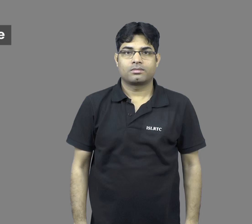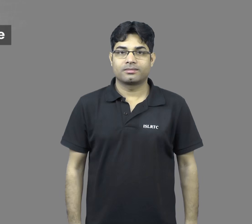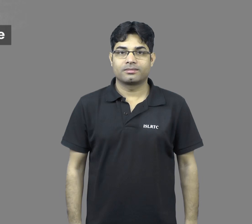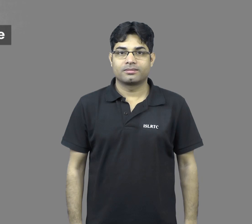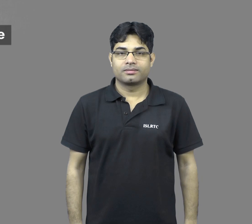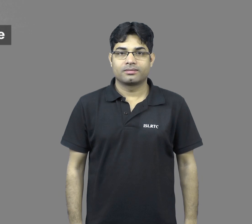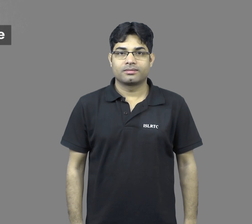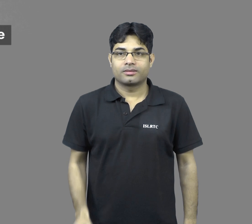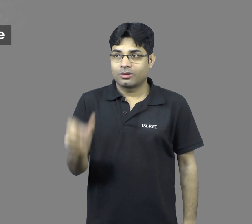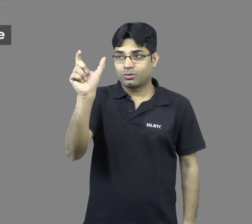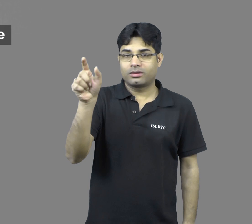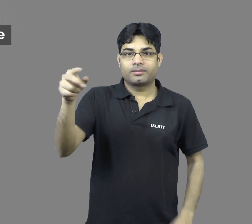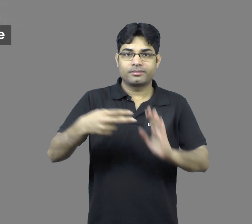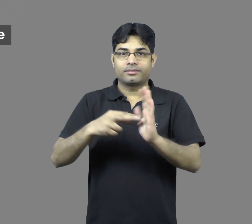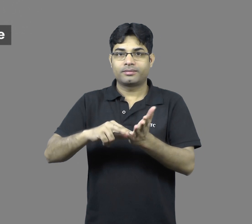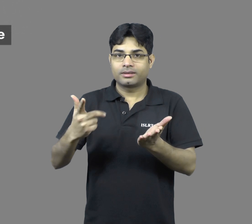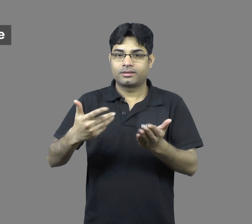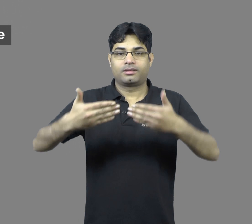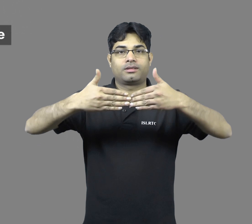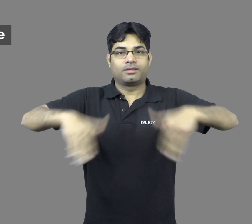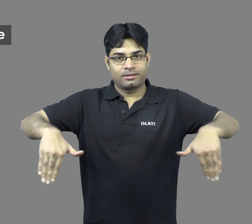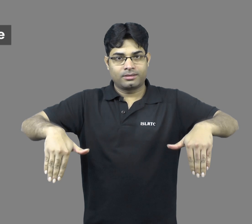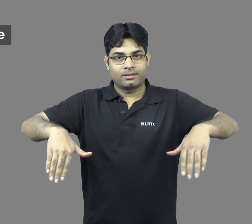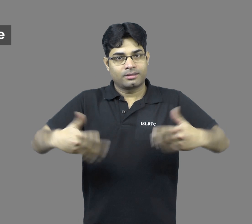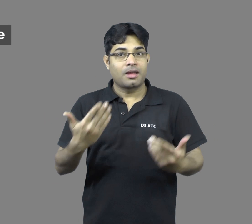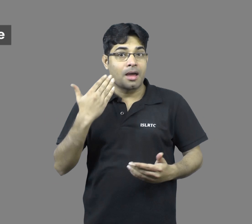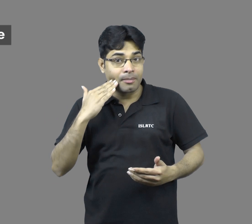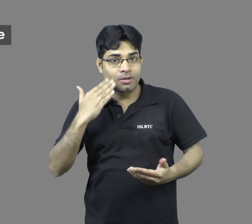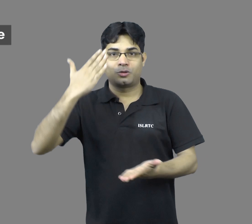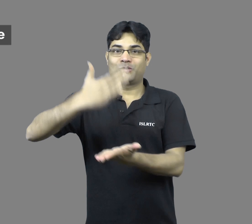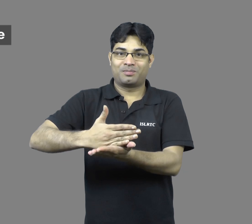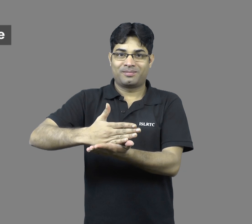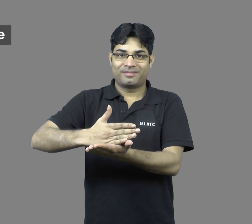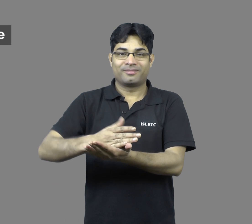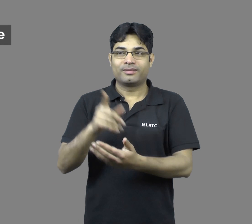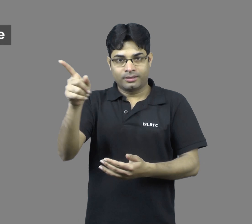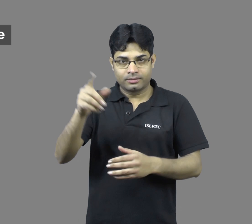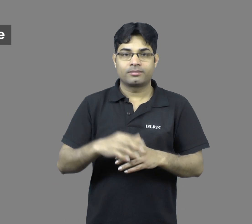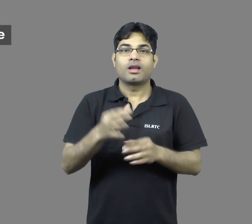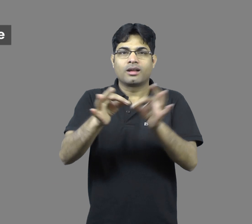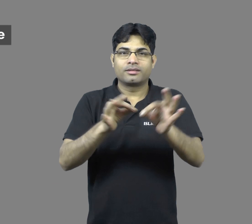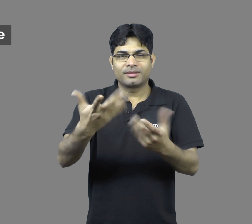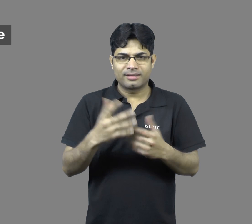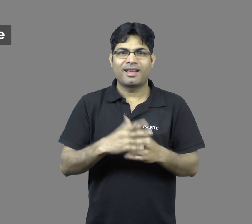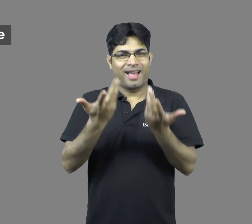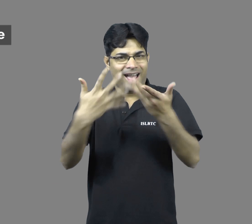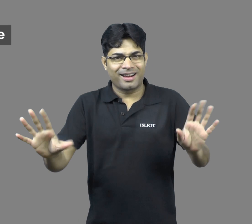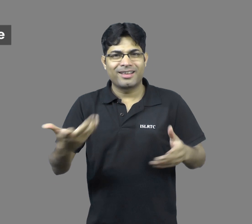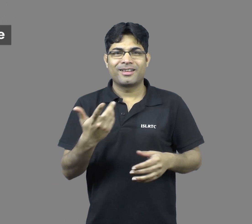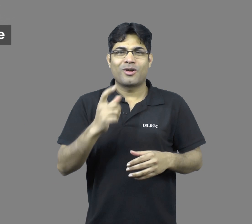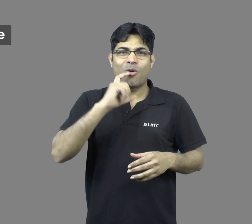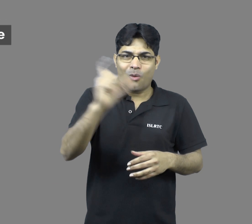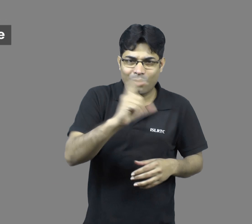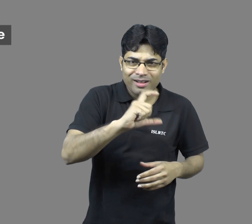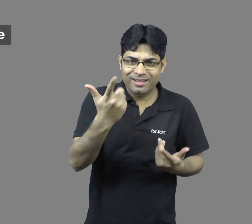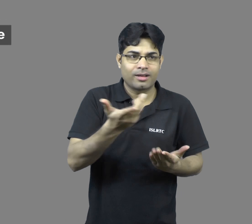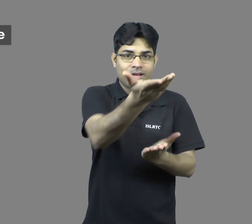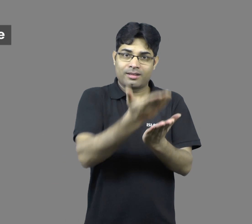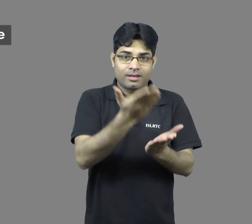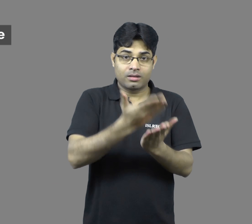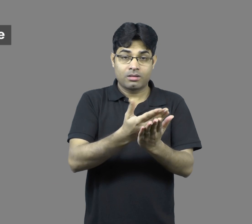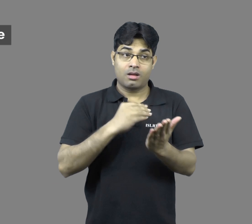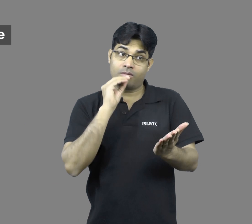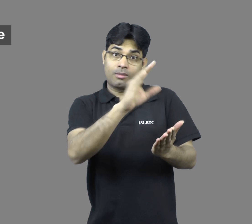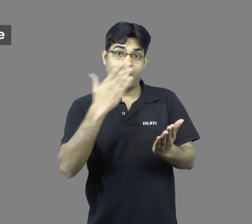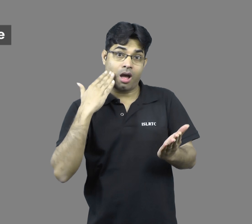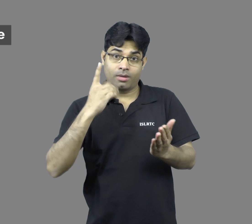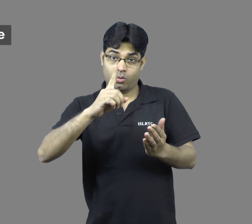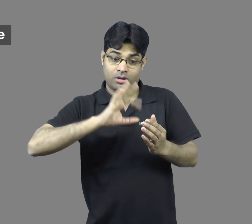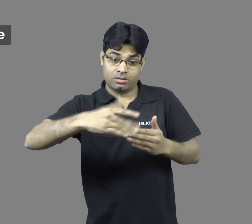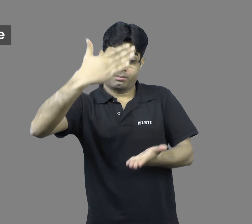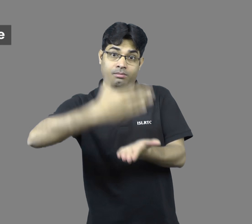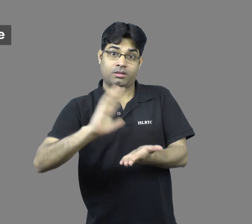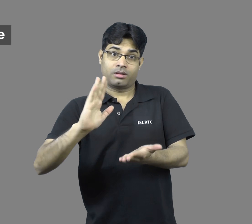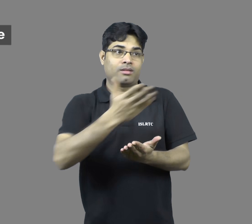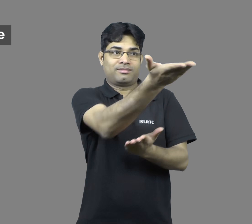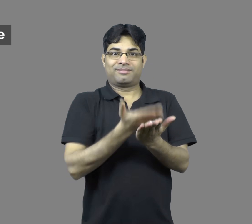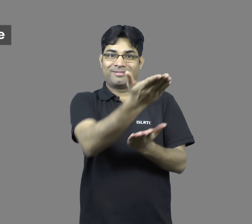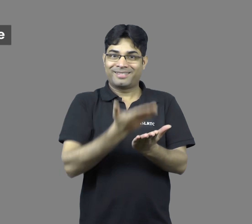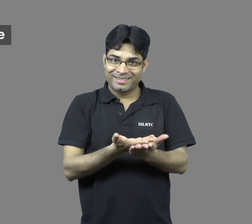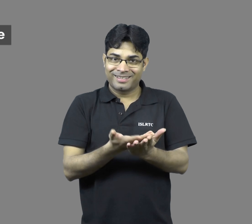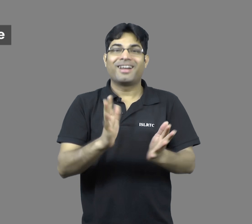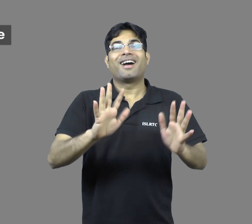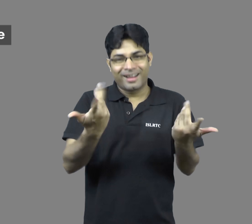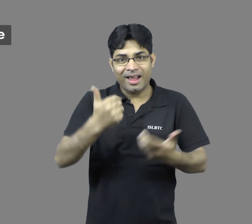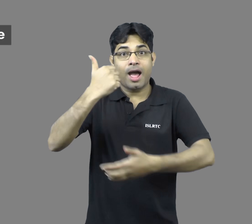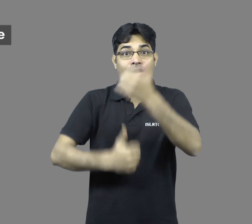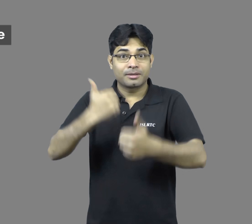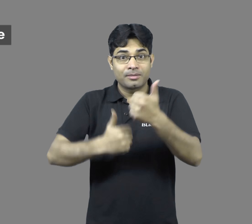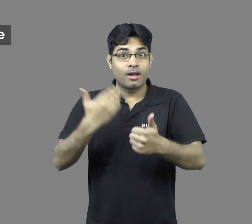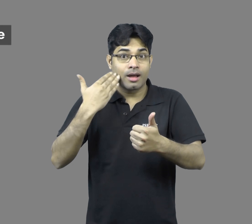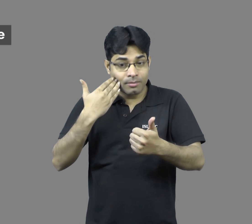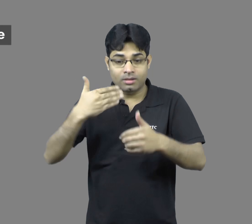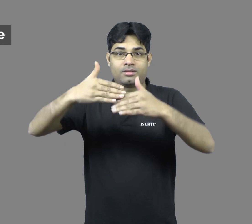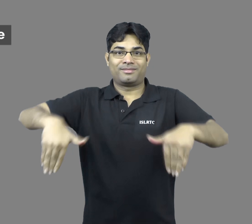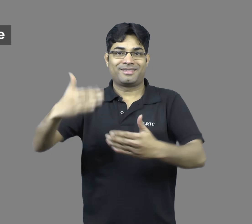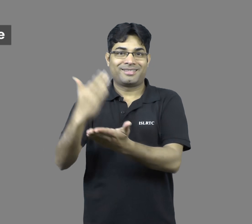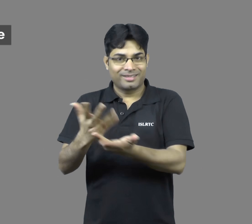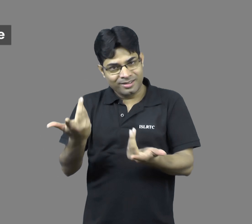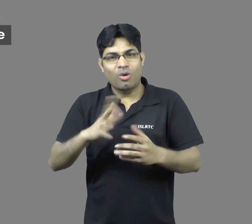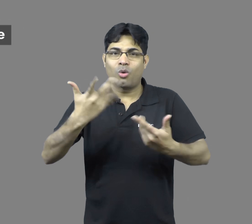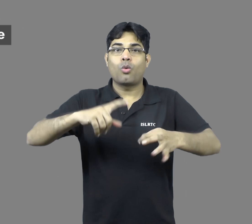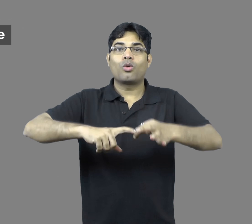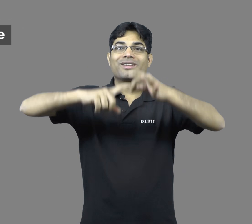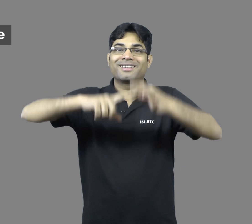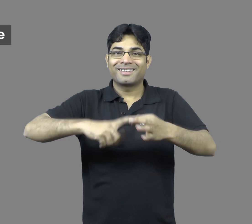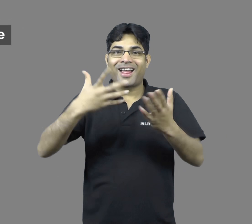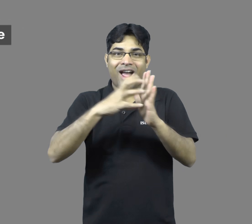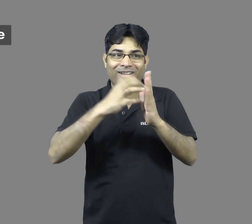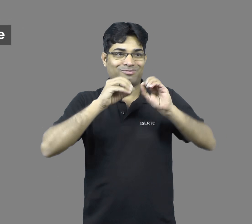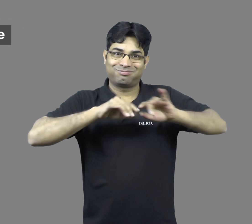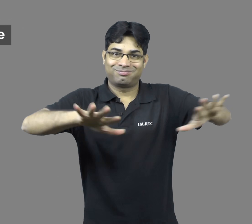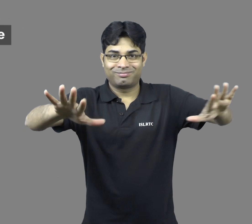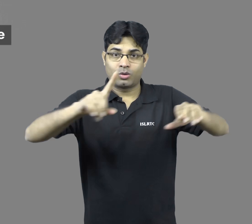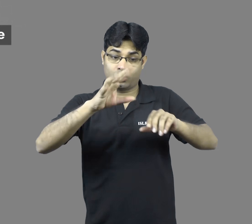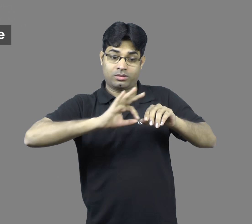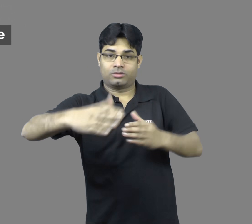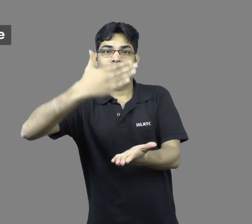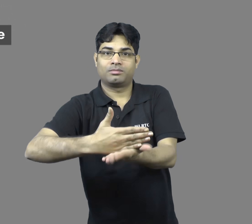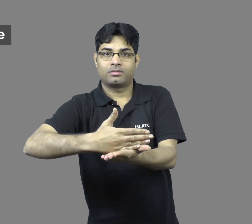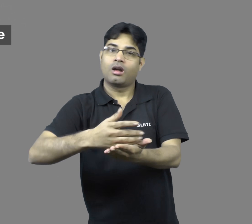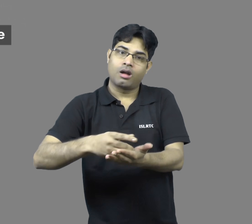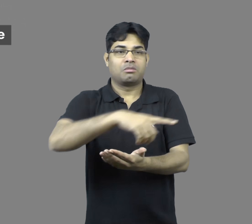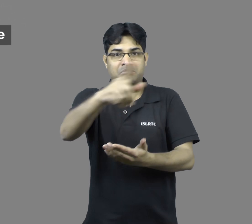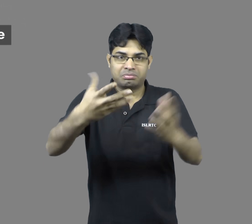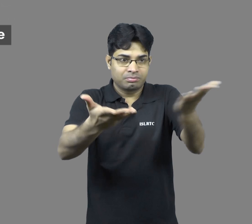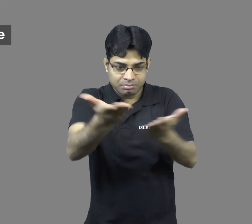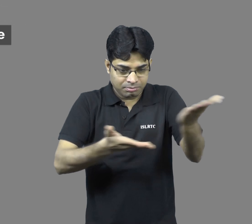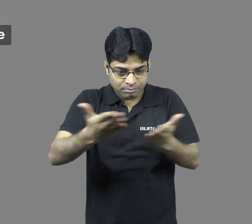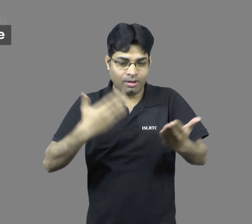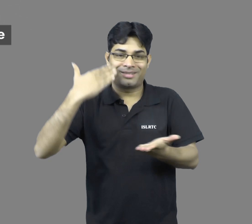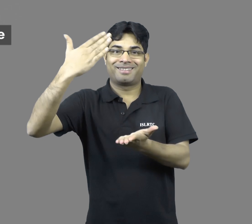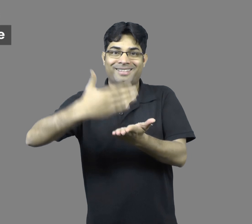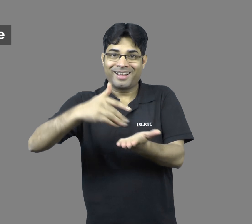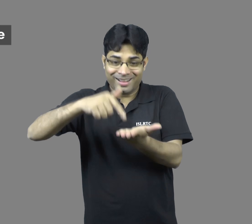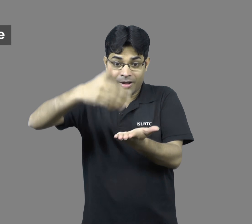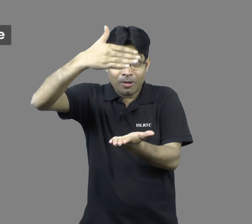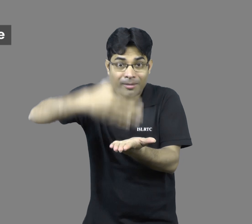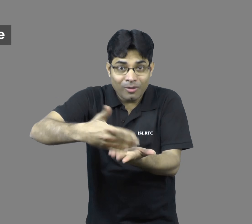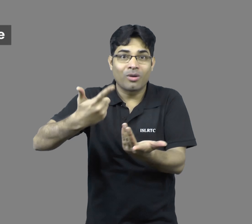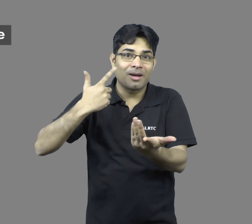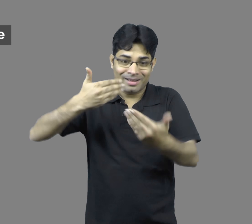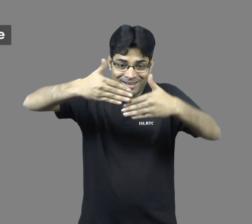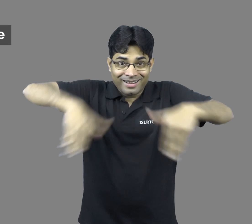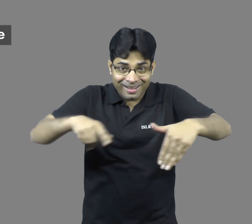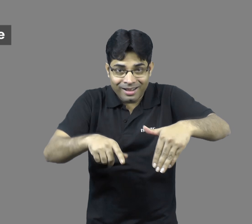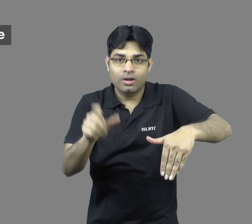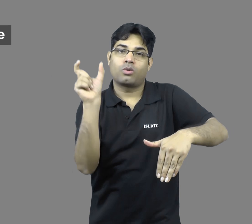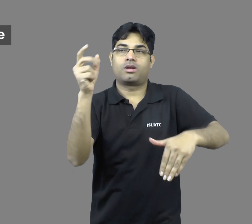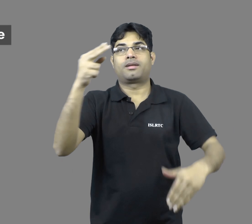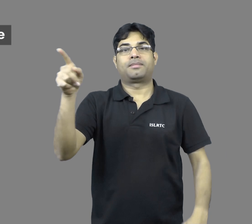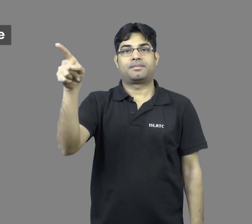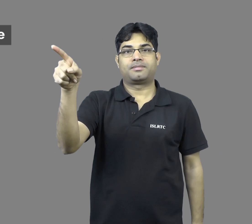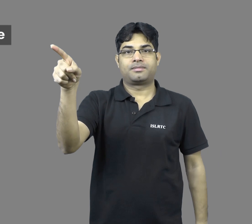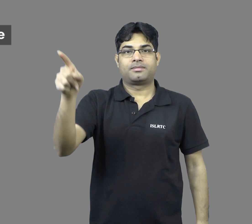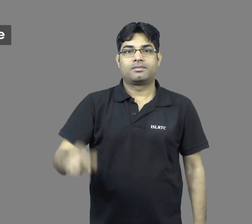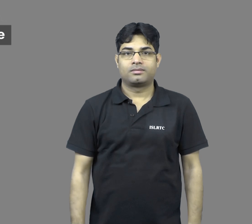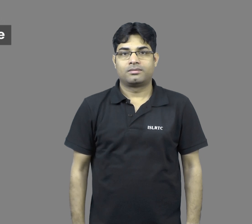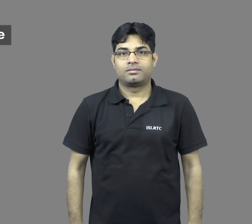Deadline